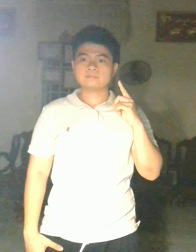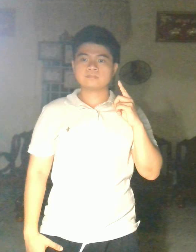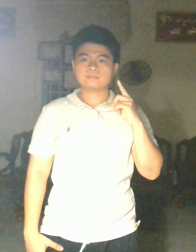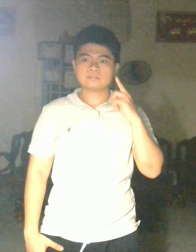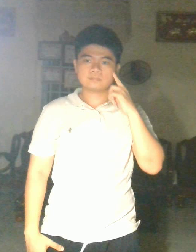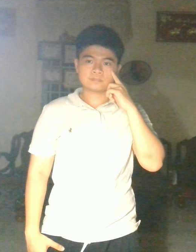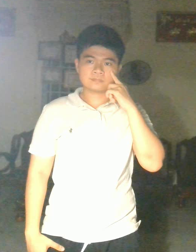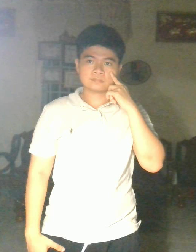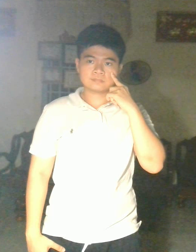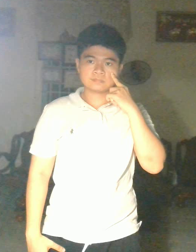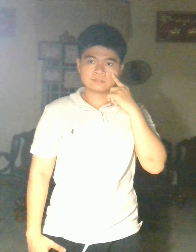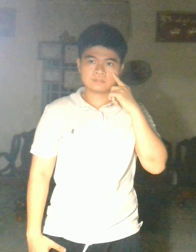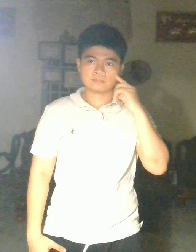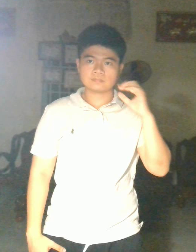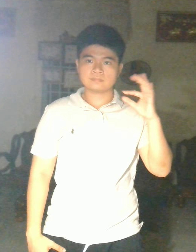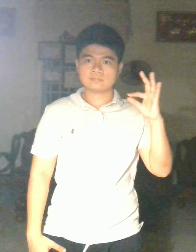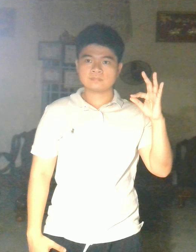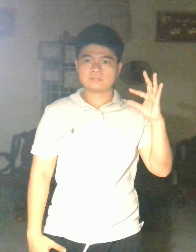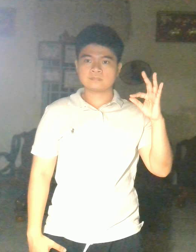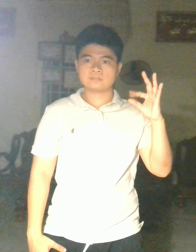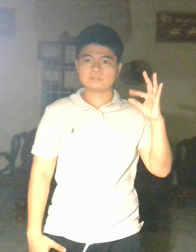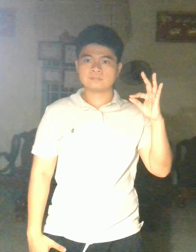lam quen